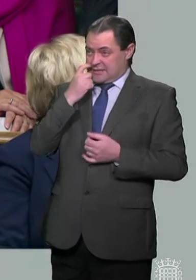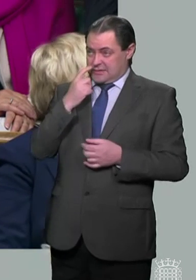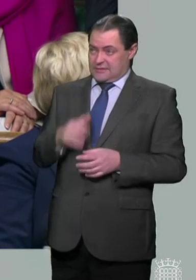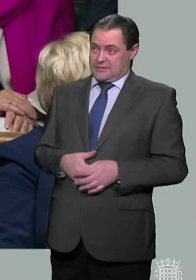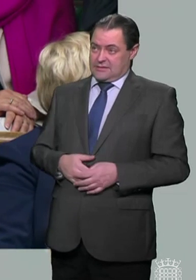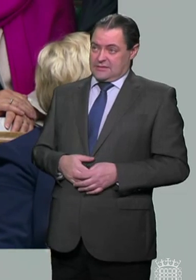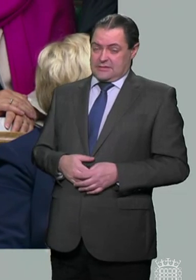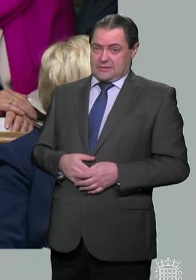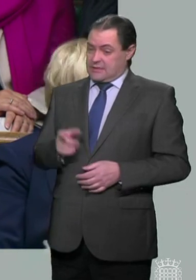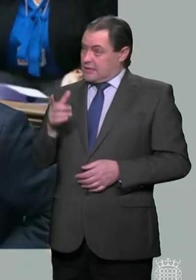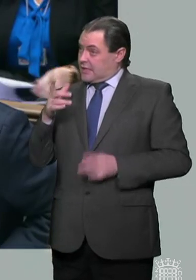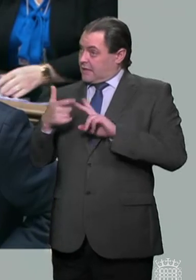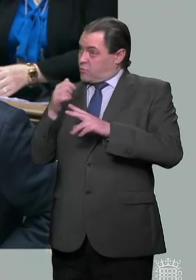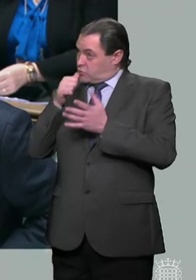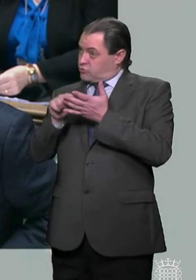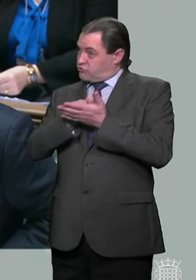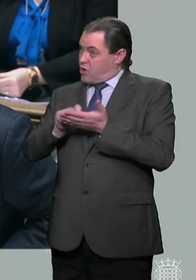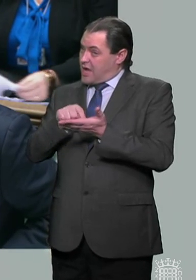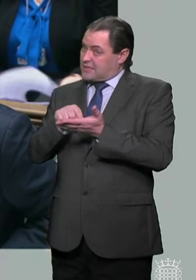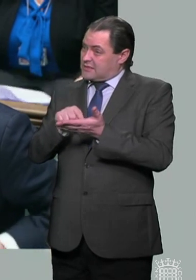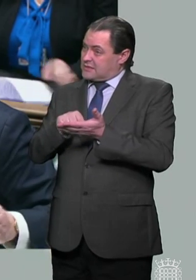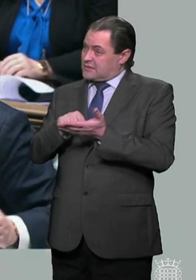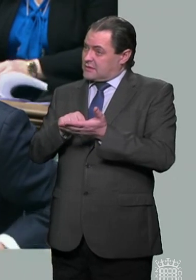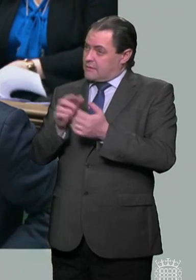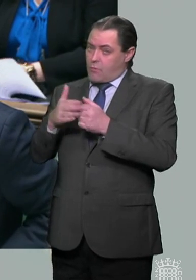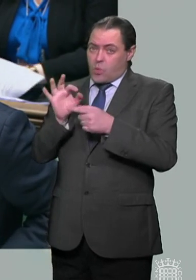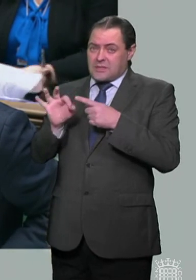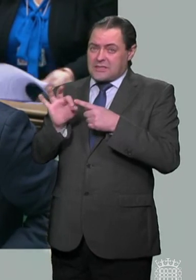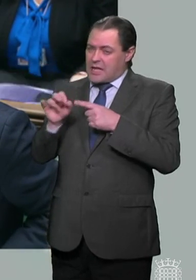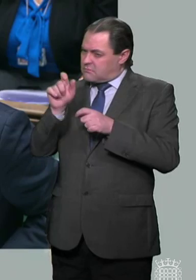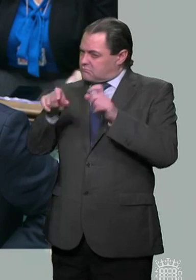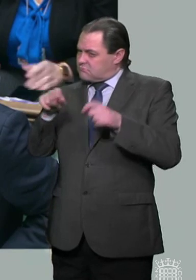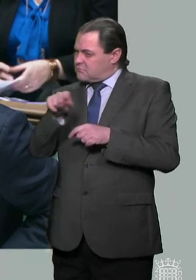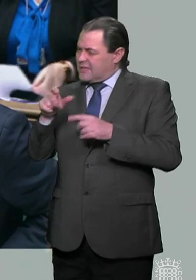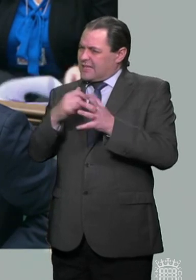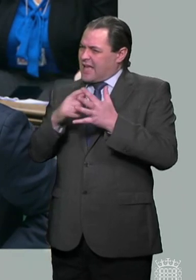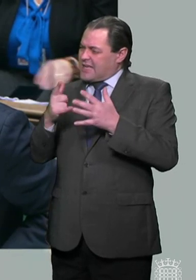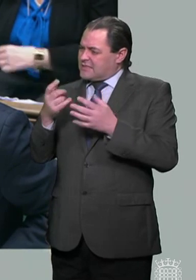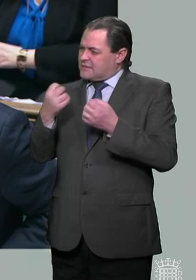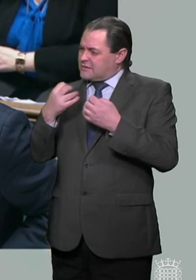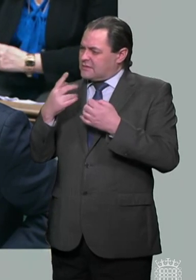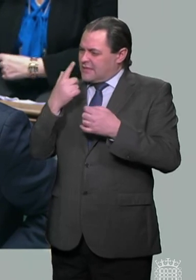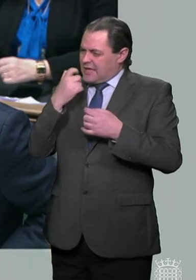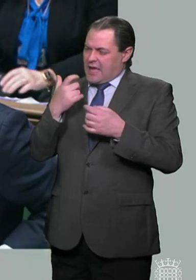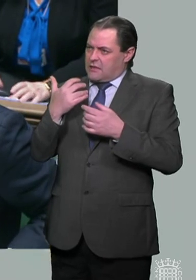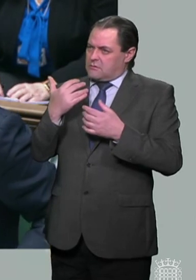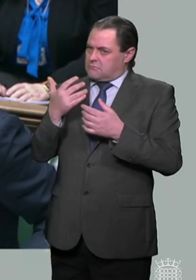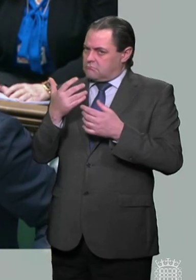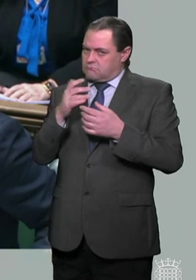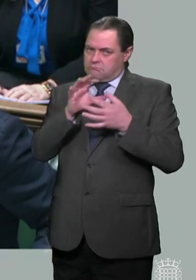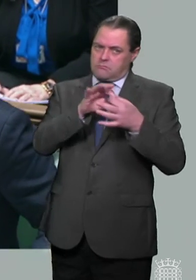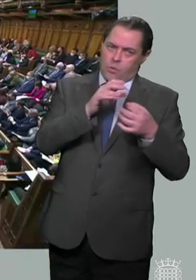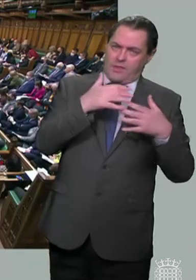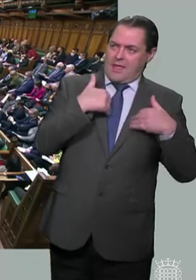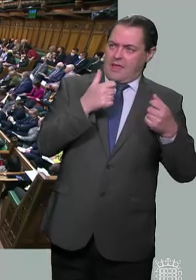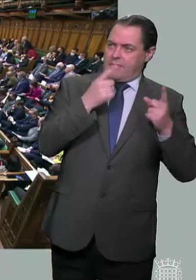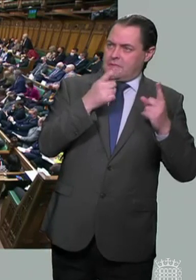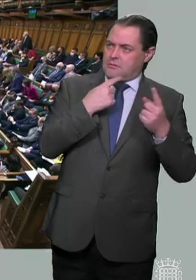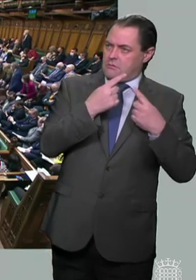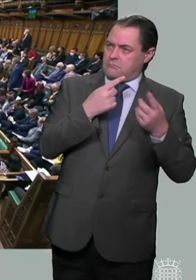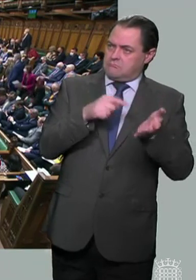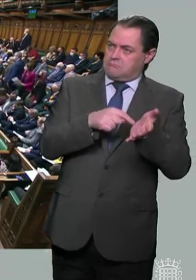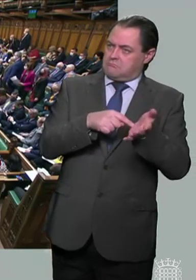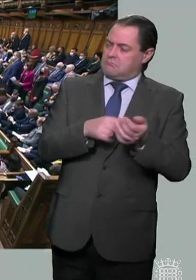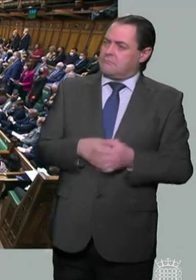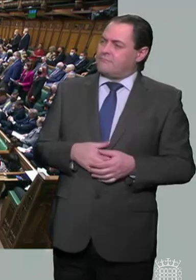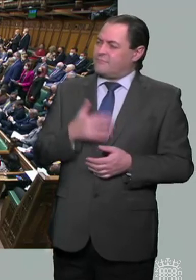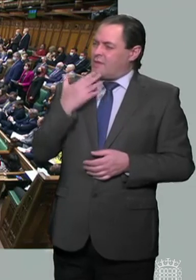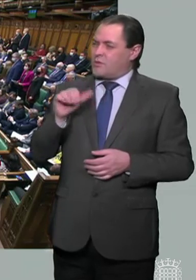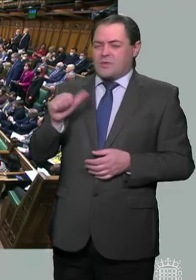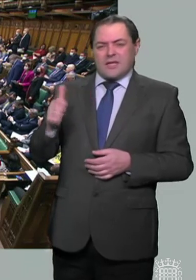If the honourable Lady would like to write to me with the cases that she has mentioned, I would be happy to take them up with the Secretary of State for Health and Social Care.